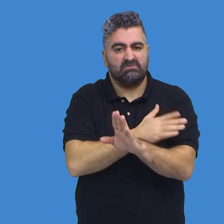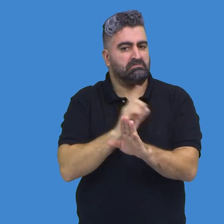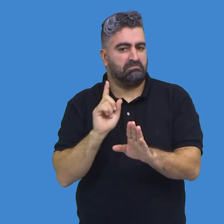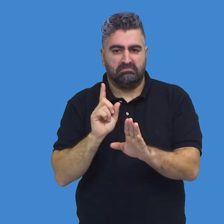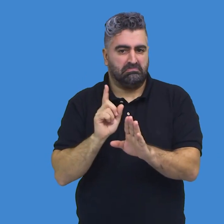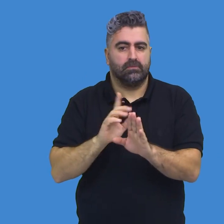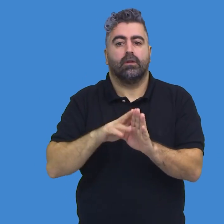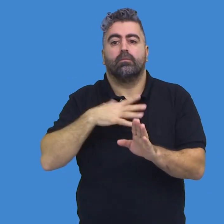no